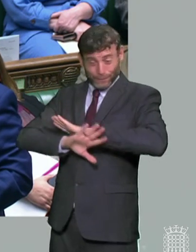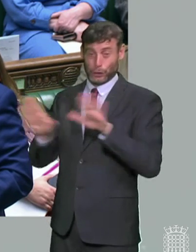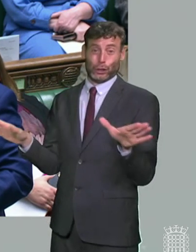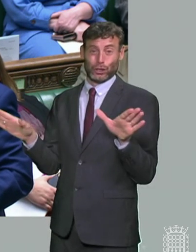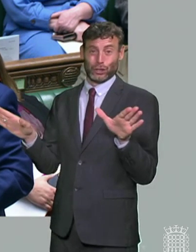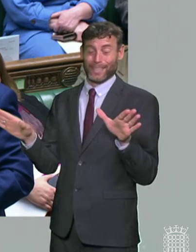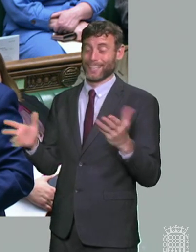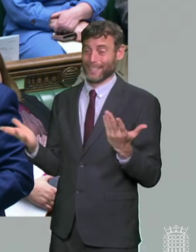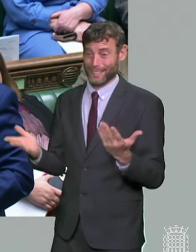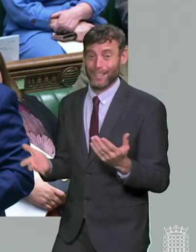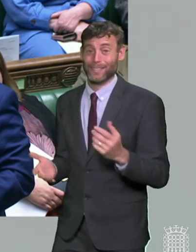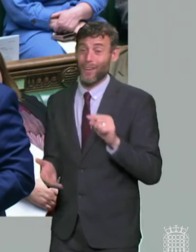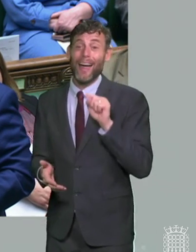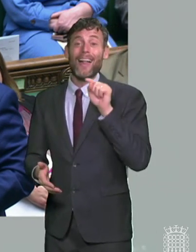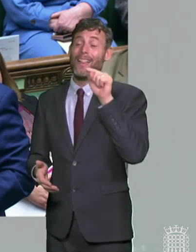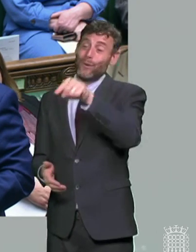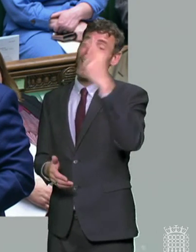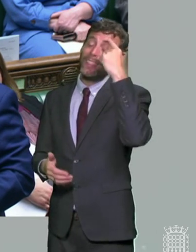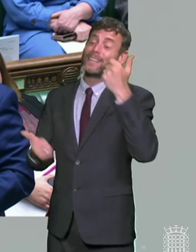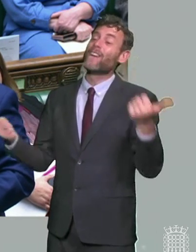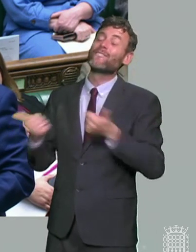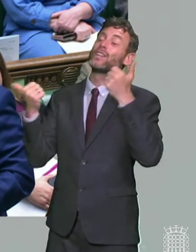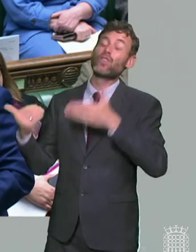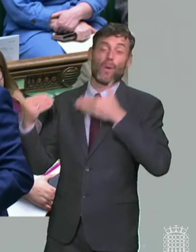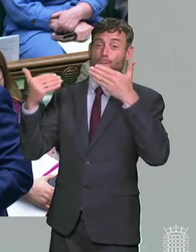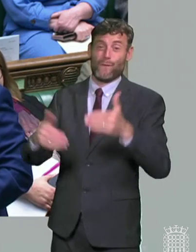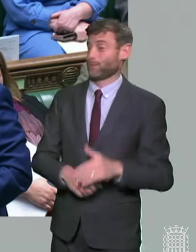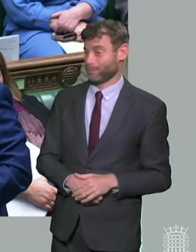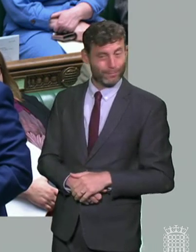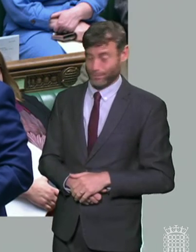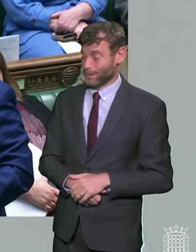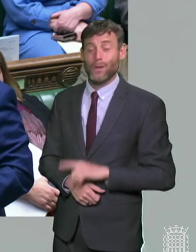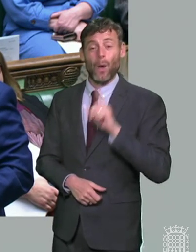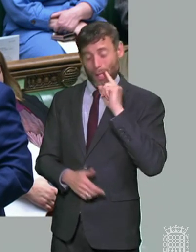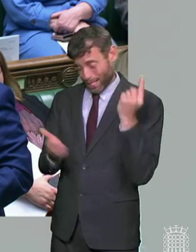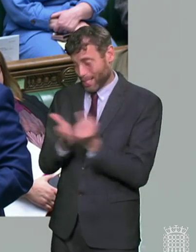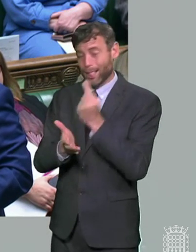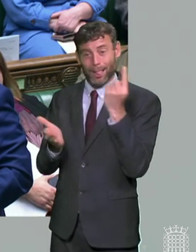This story will not go away until he goes away.